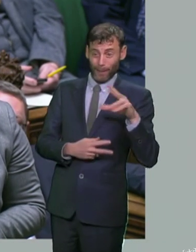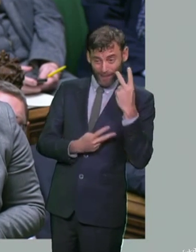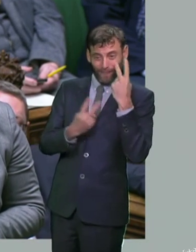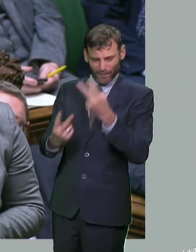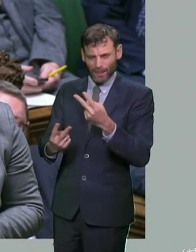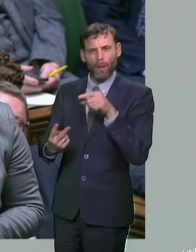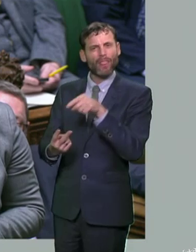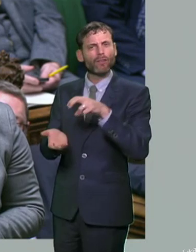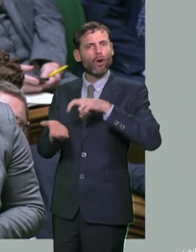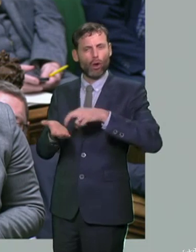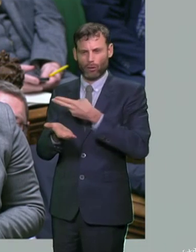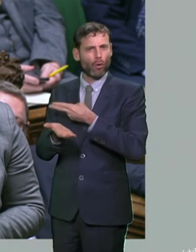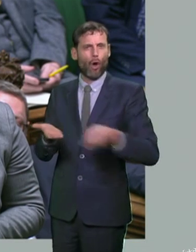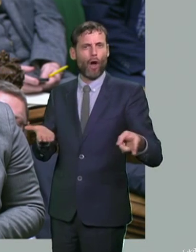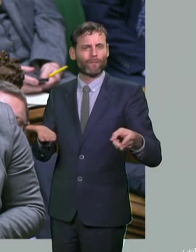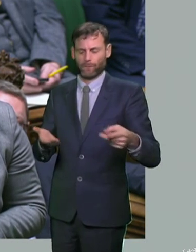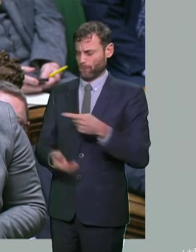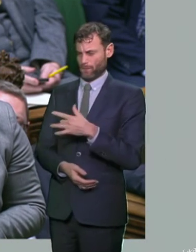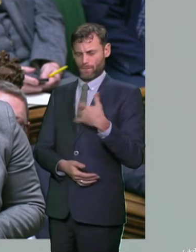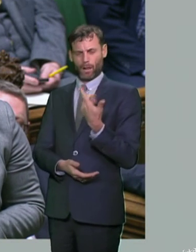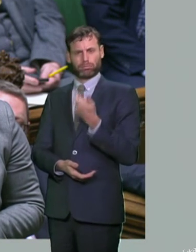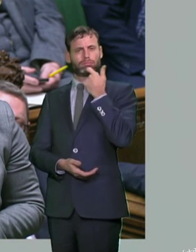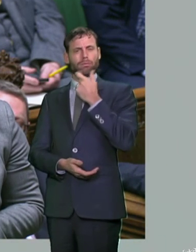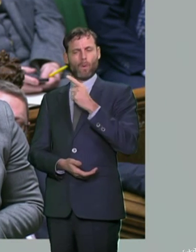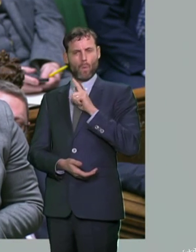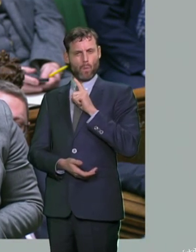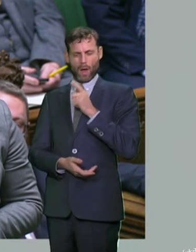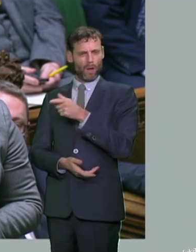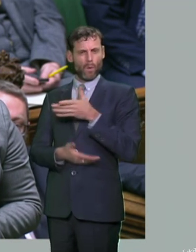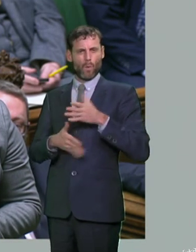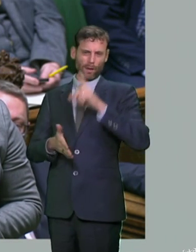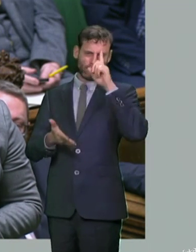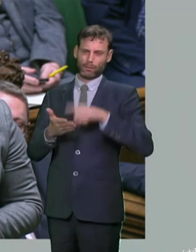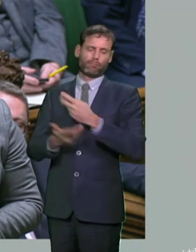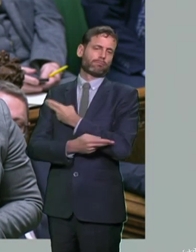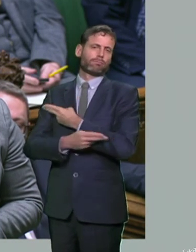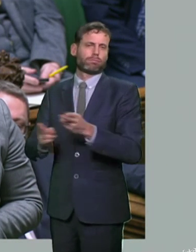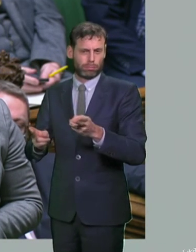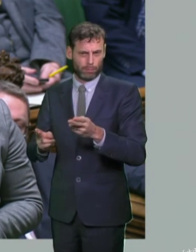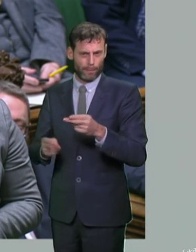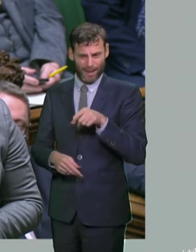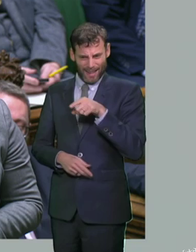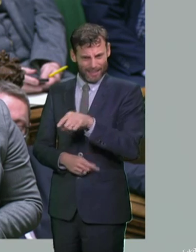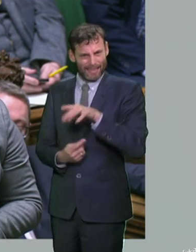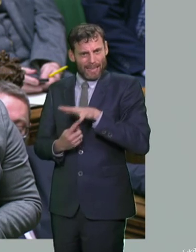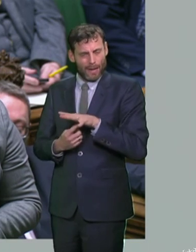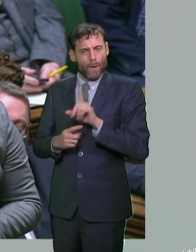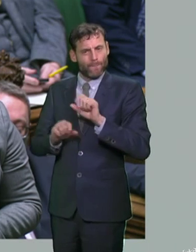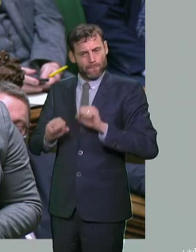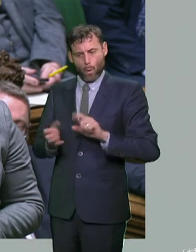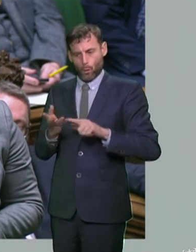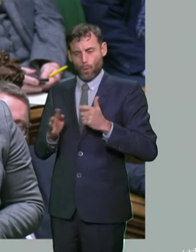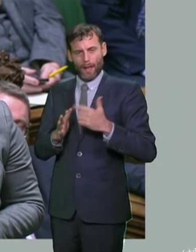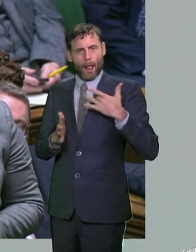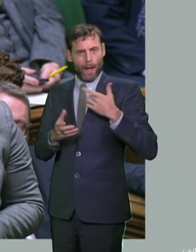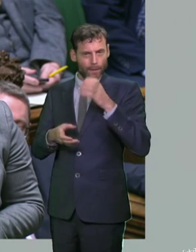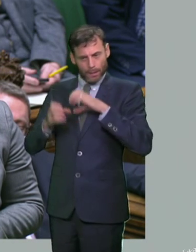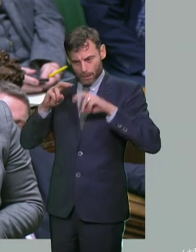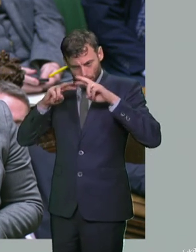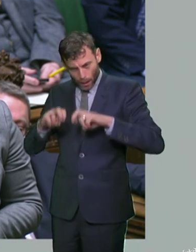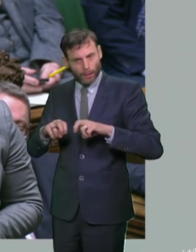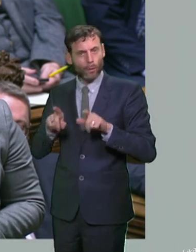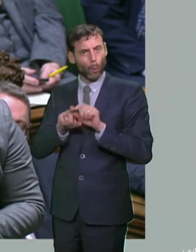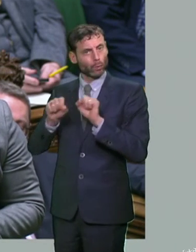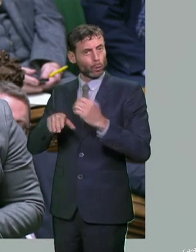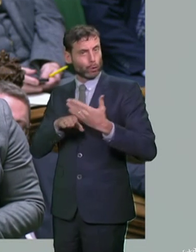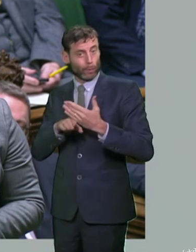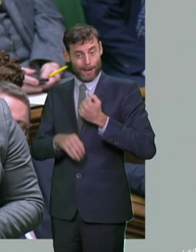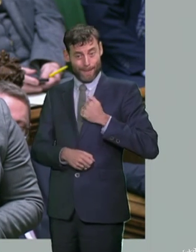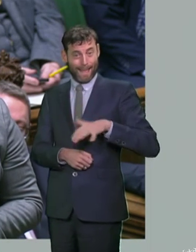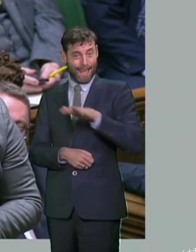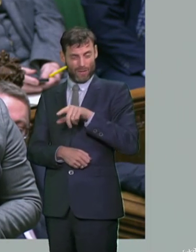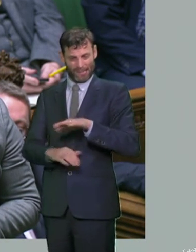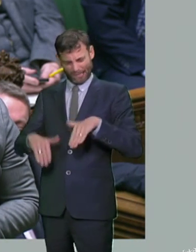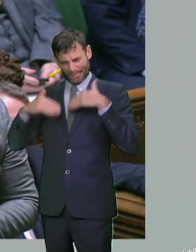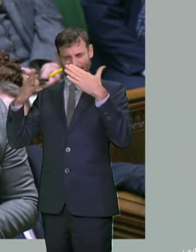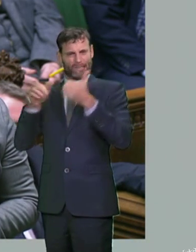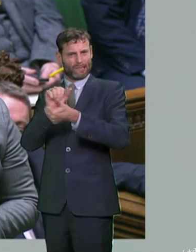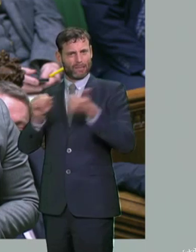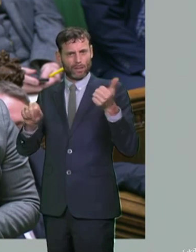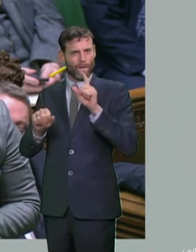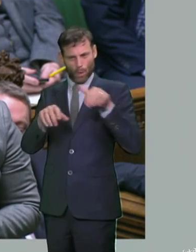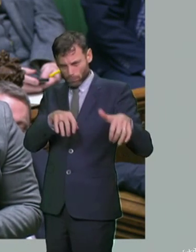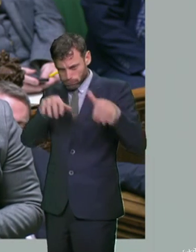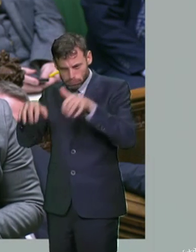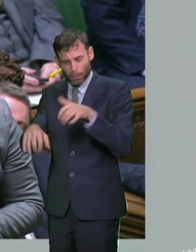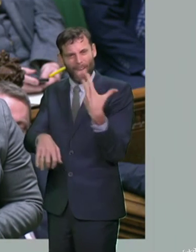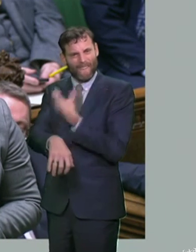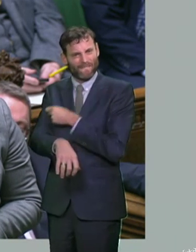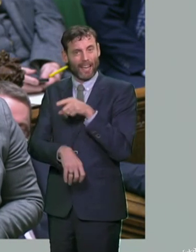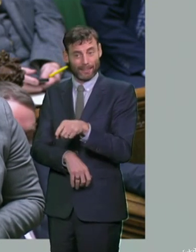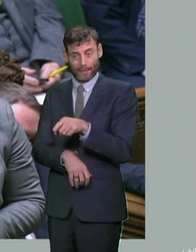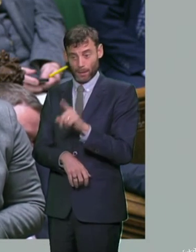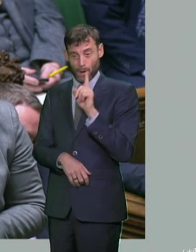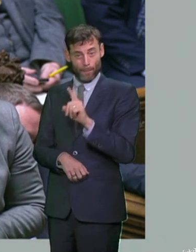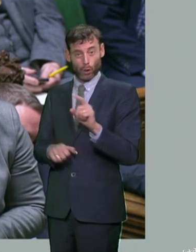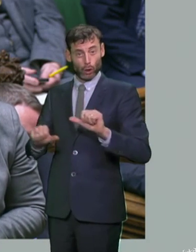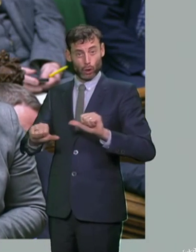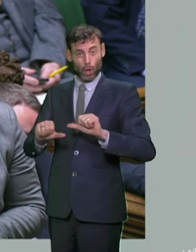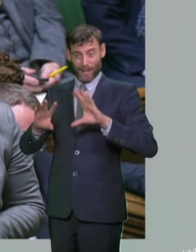She also noted how shoddily Valneva had been treated and how damaging his Government’s decision had been for UK life sciences, exports and jobs in my Livingston constituency, where a state-of-the-art vaccine manufacturing plant now lies unfinished.